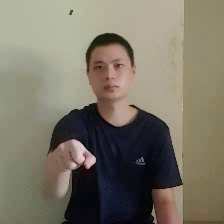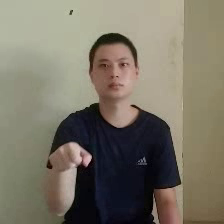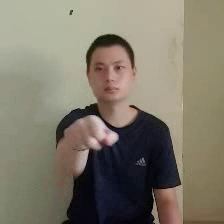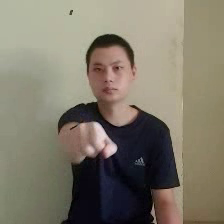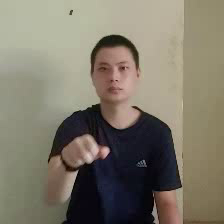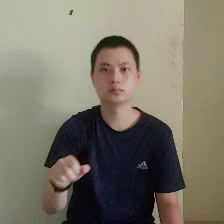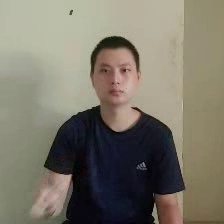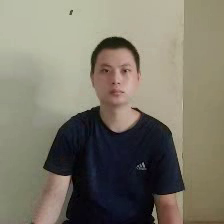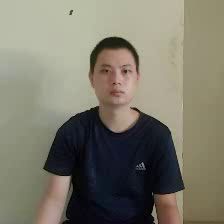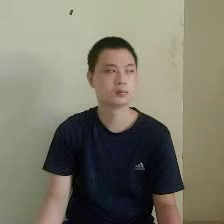Phỏng vấn